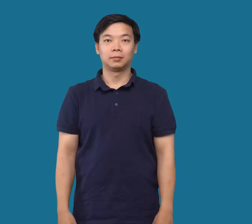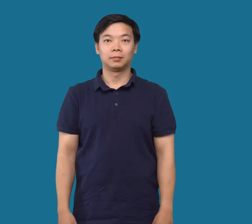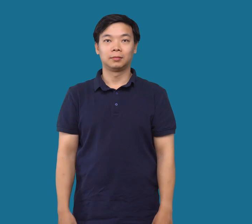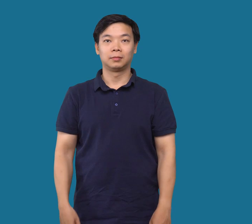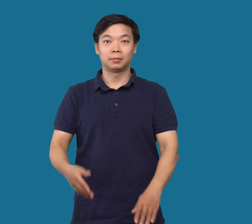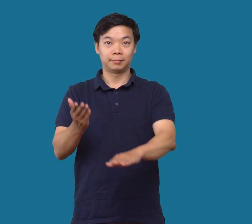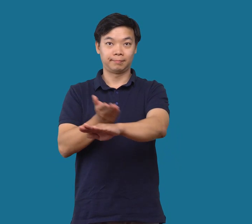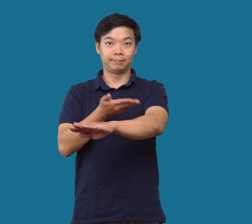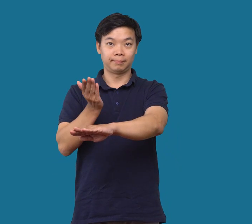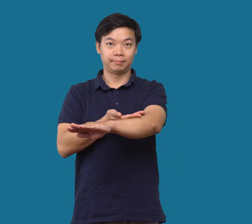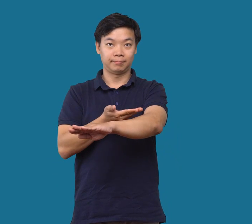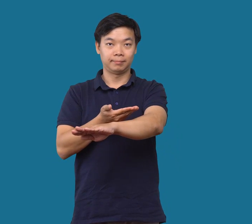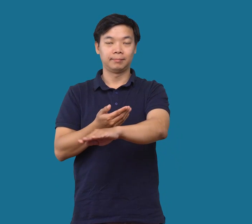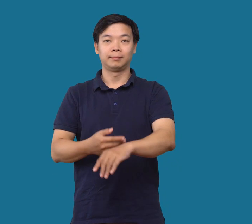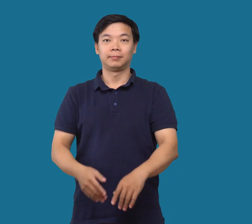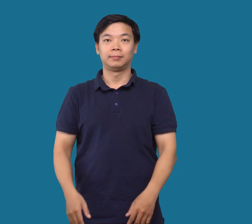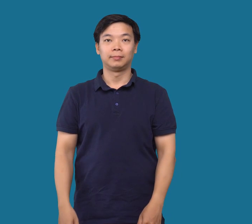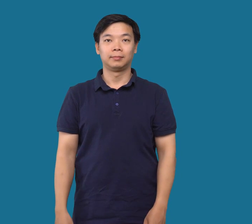con cá